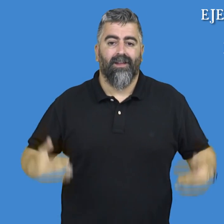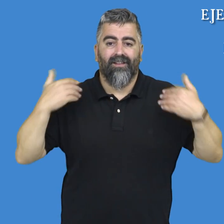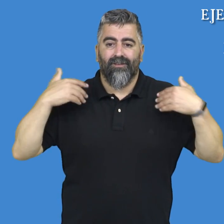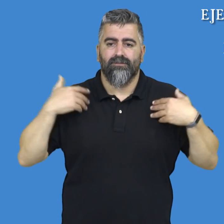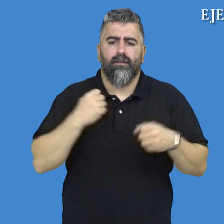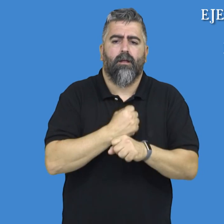ejercicio